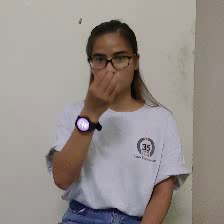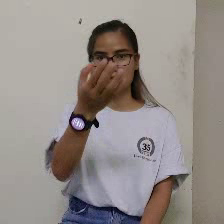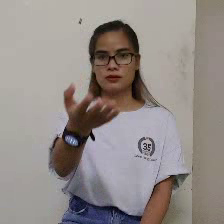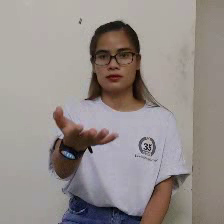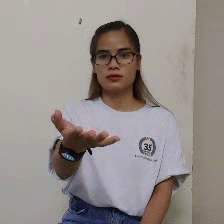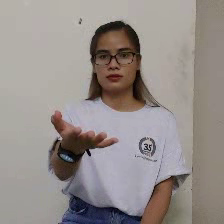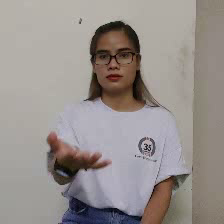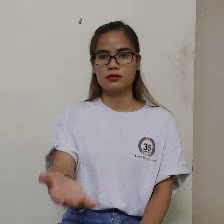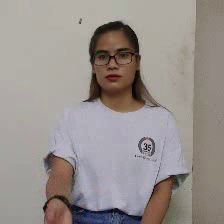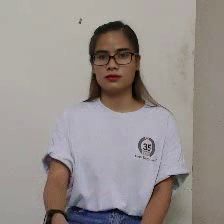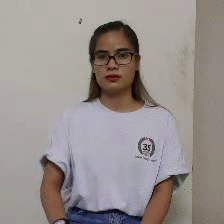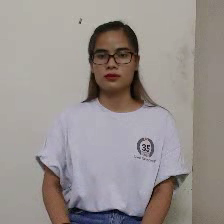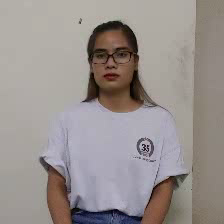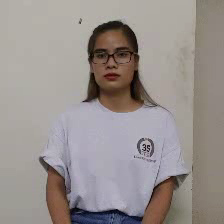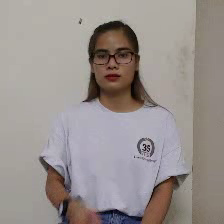Cảm ơn